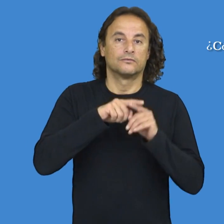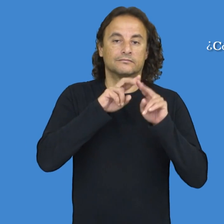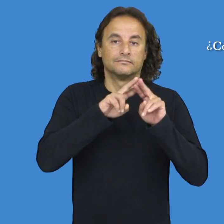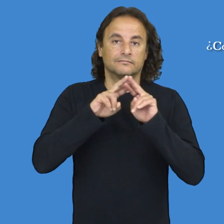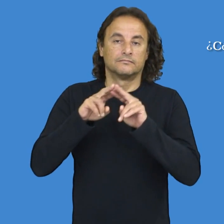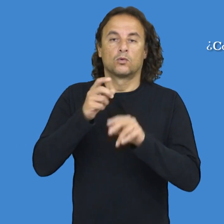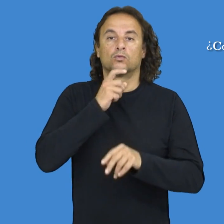revisar